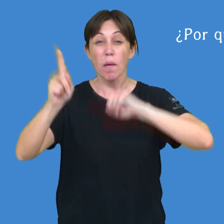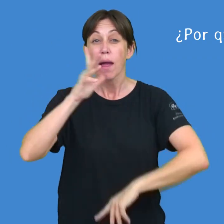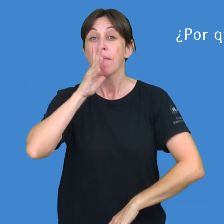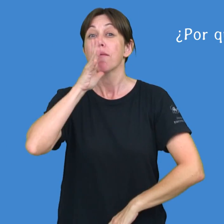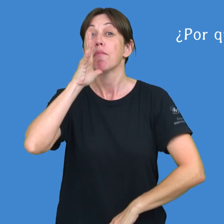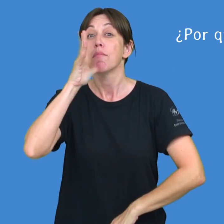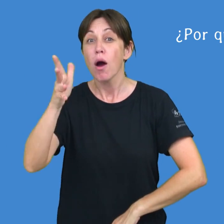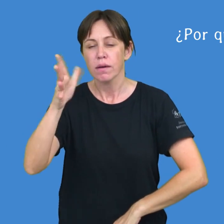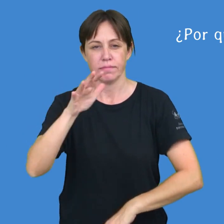motivo